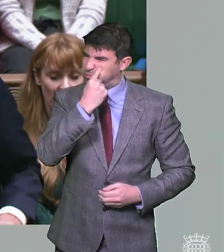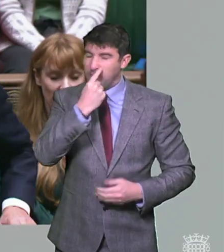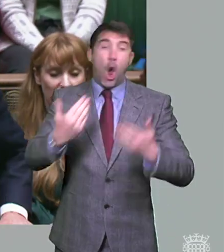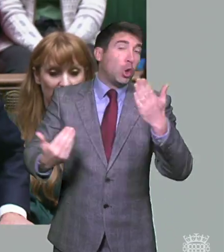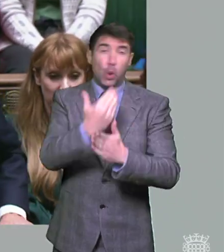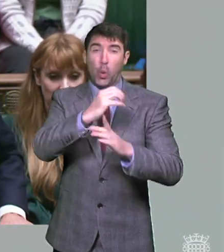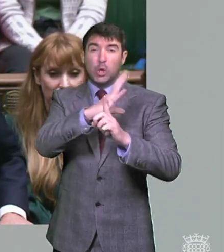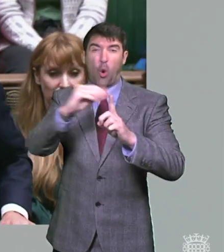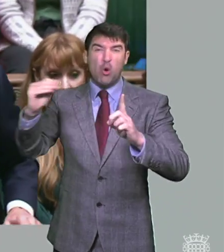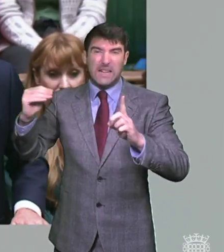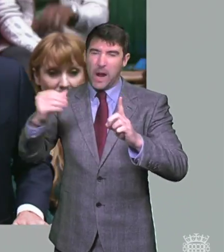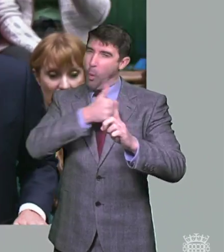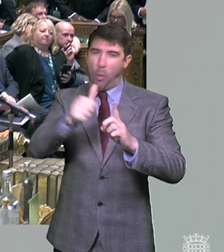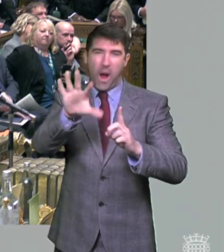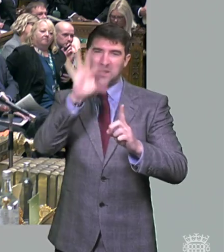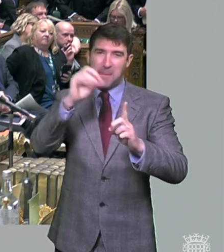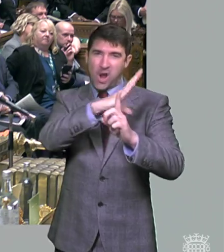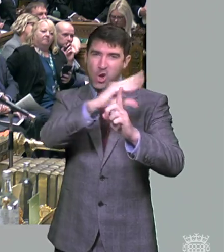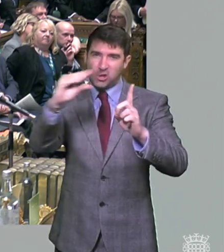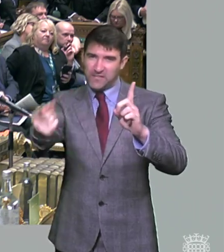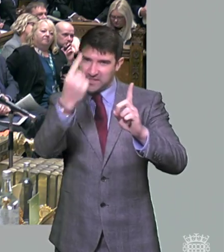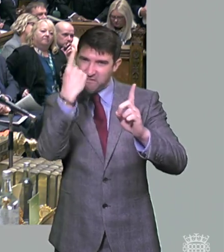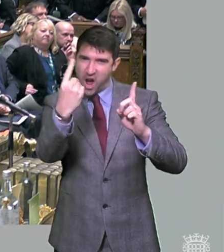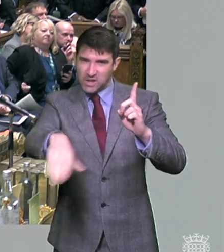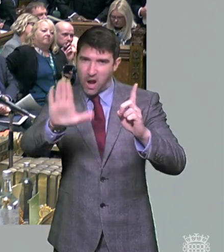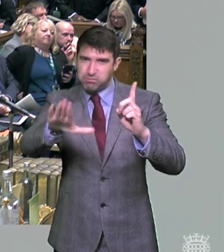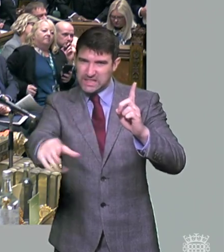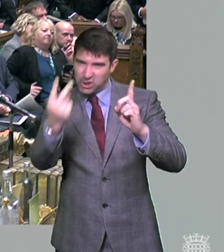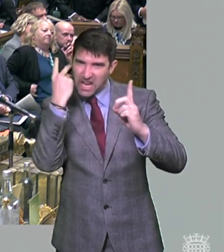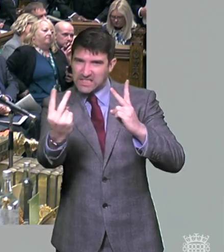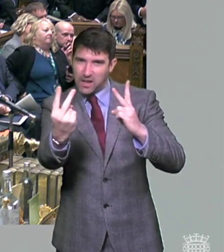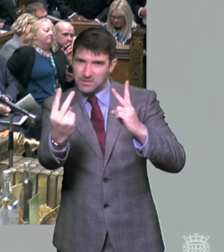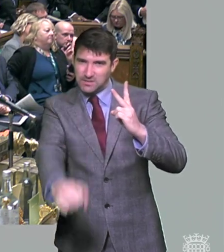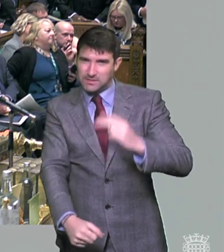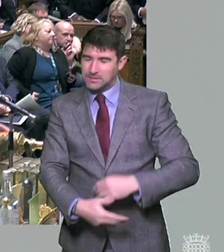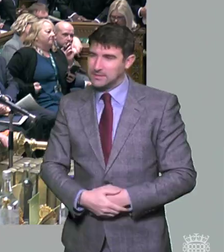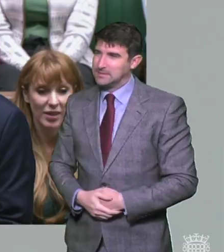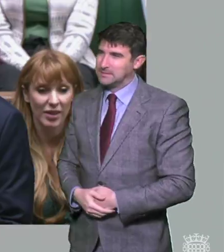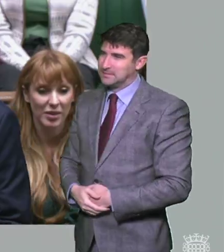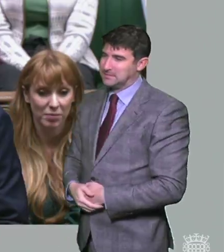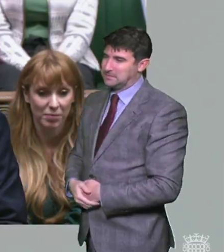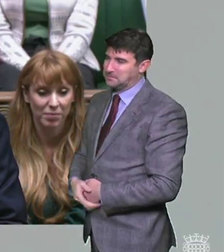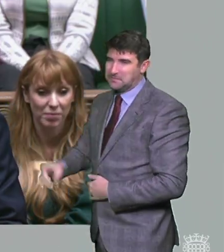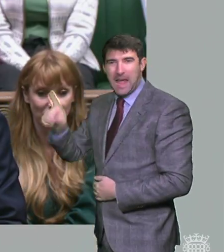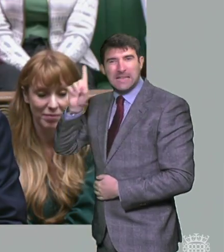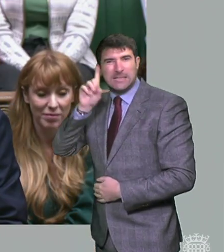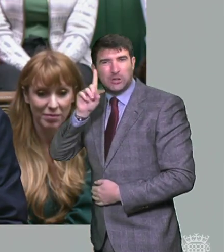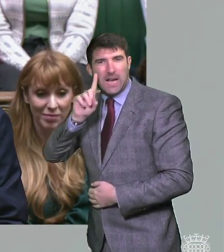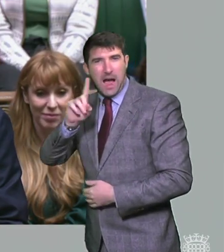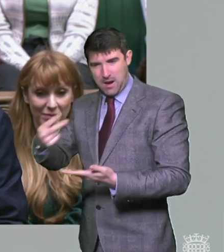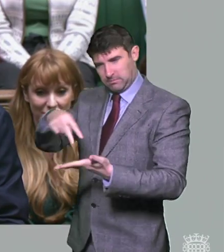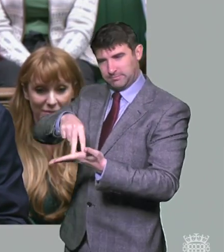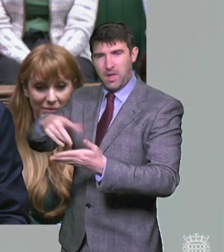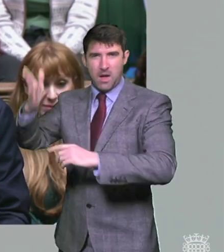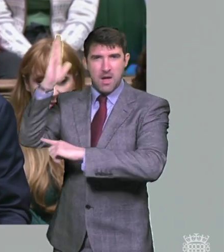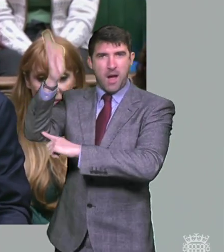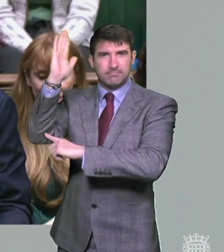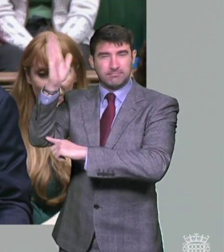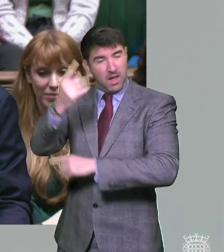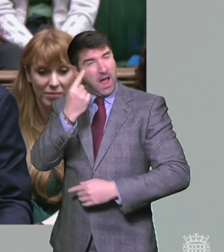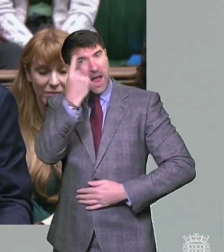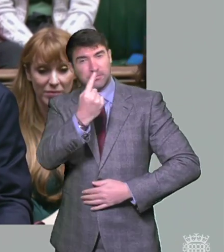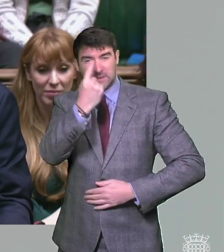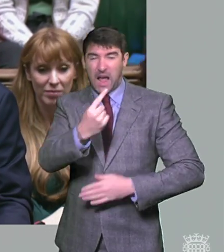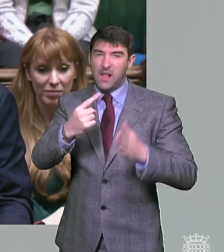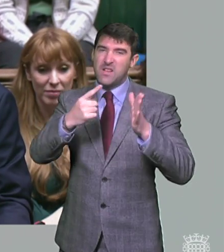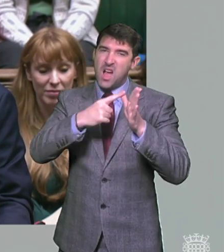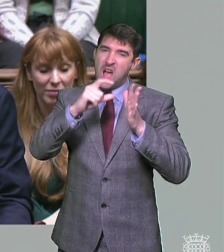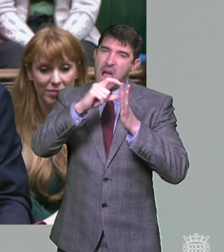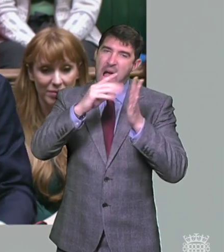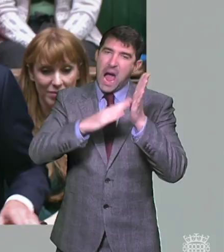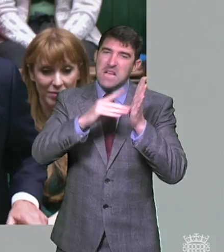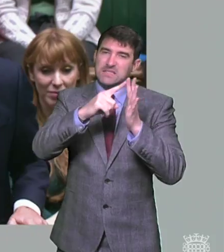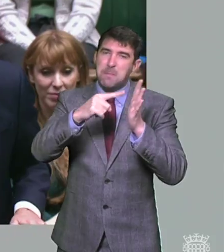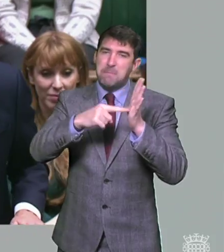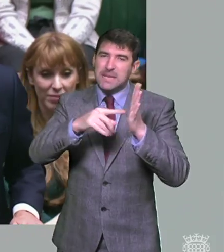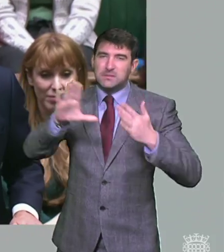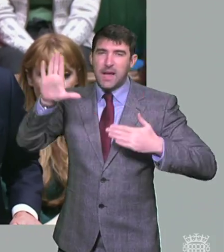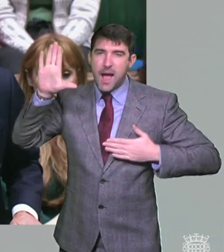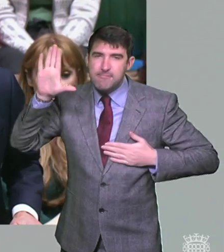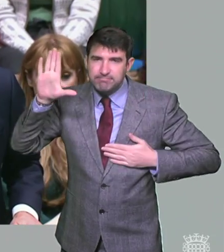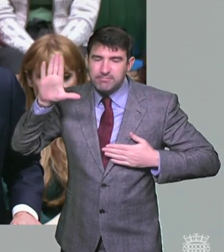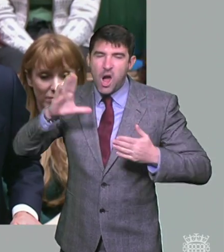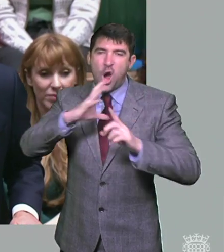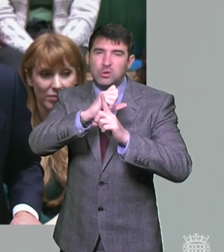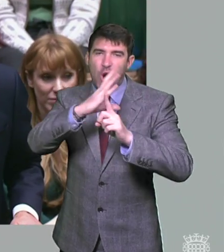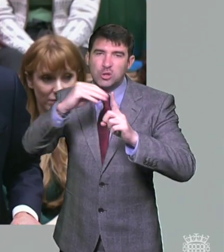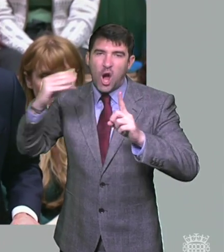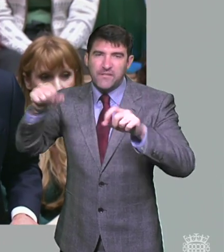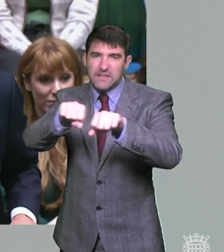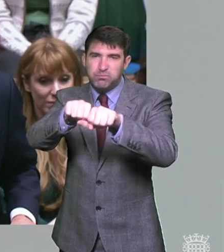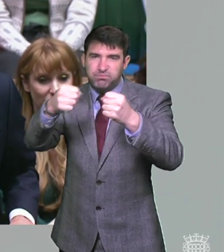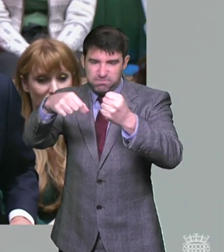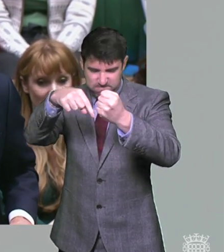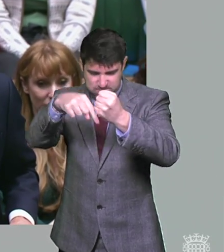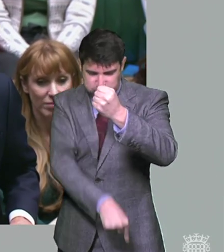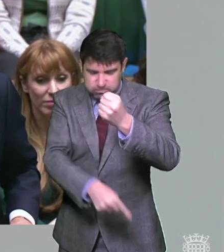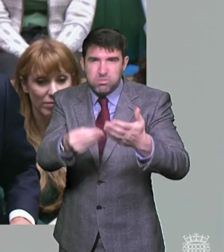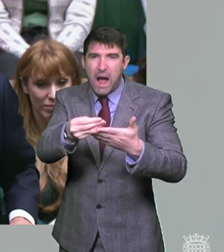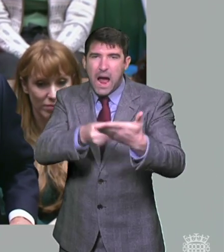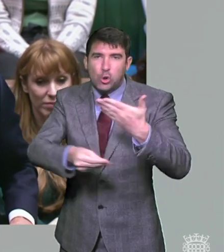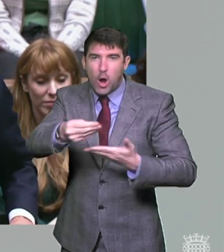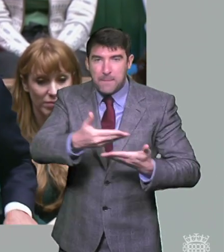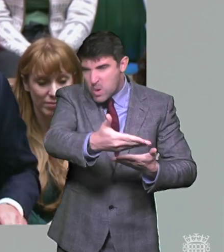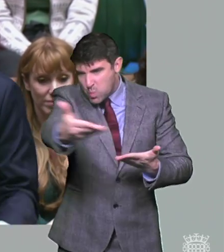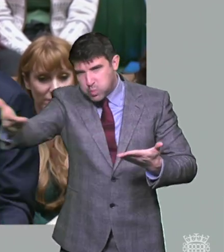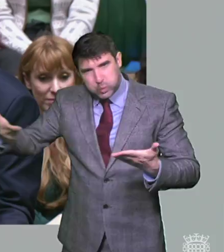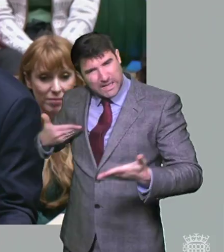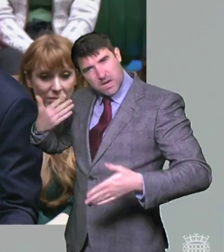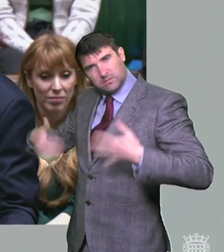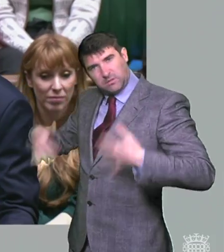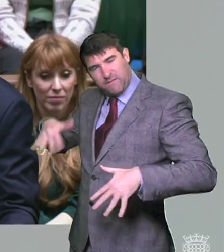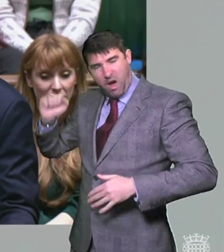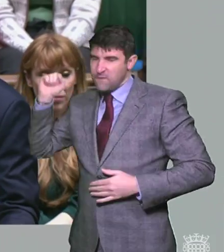Yesterday, on the steps of Downing Street, he also admitted what the whole country knows: the Tories have crashed the economy and now somebody has to pay for their mess.